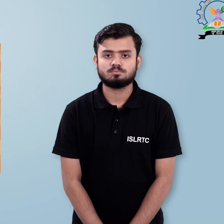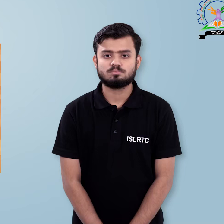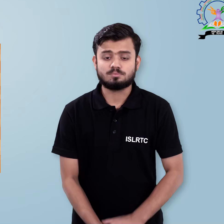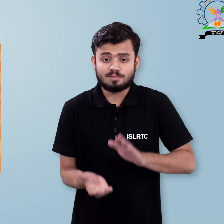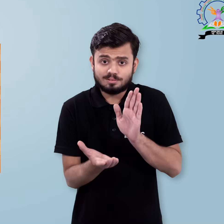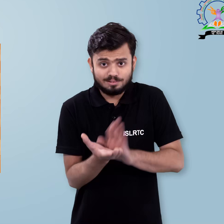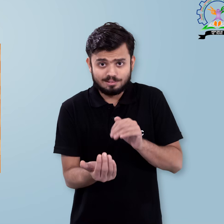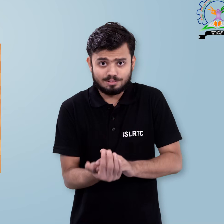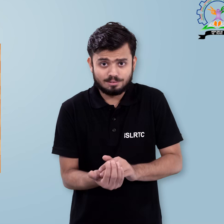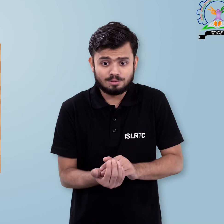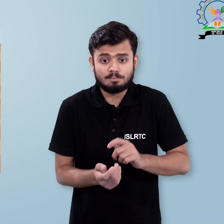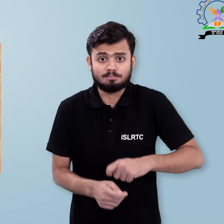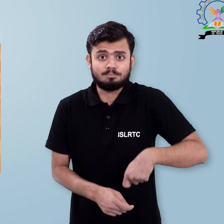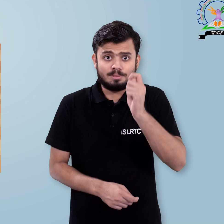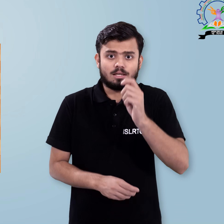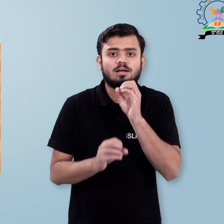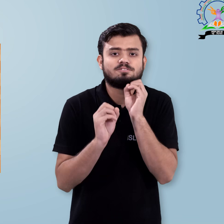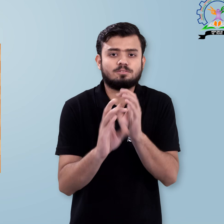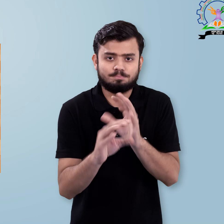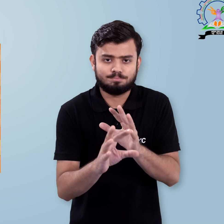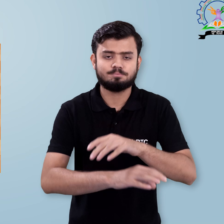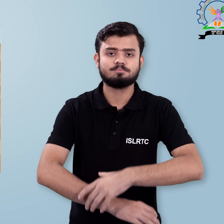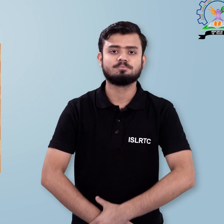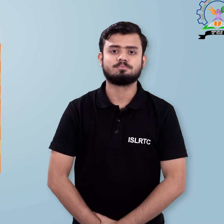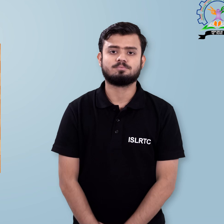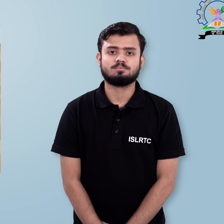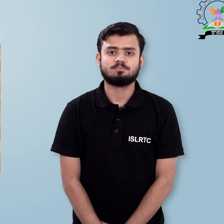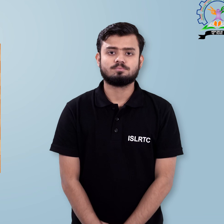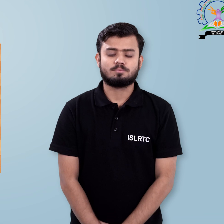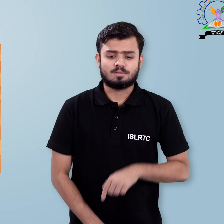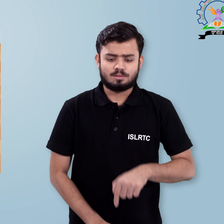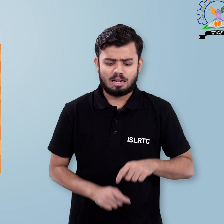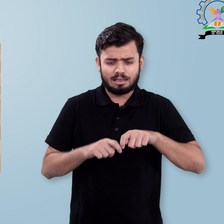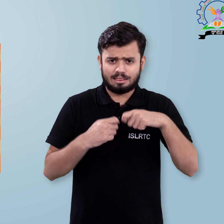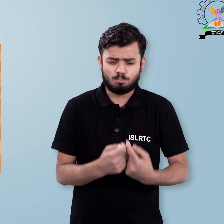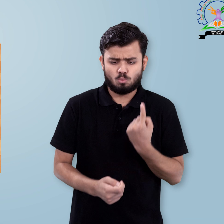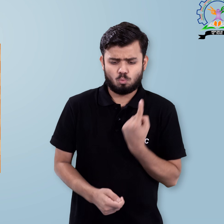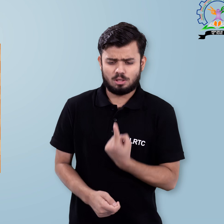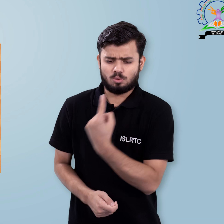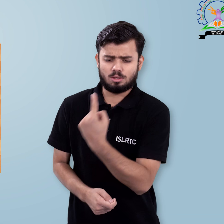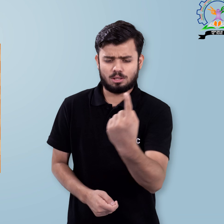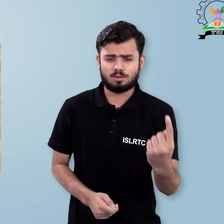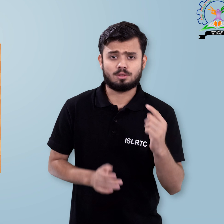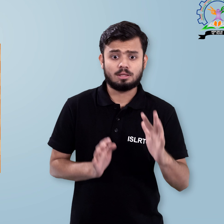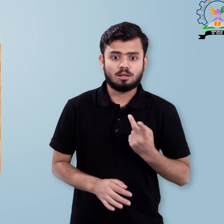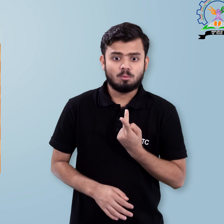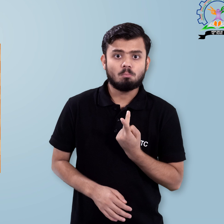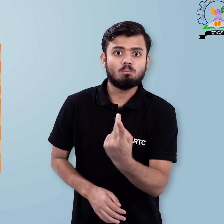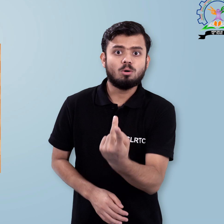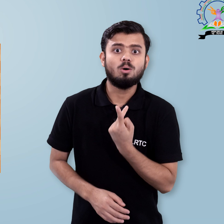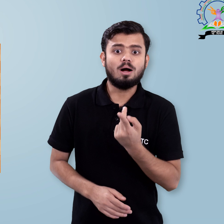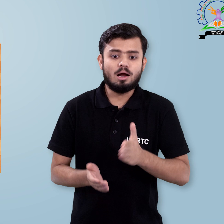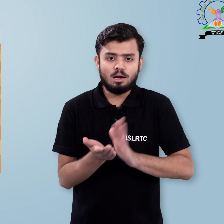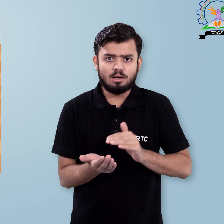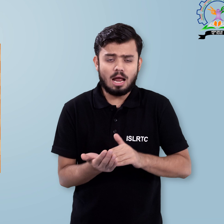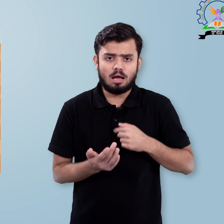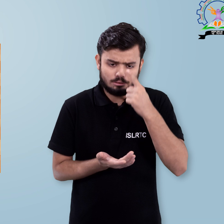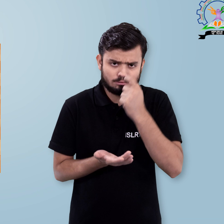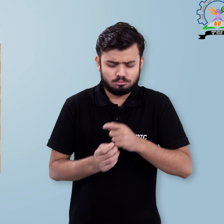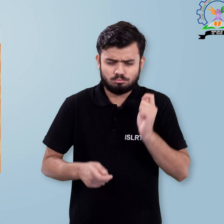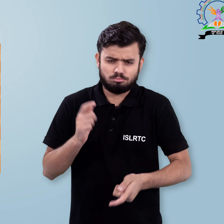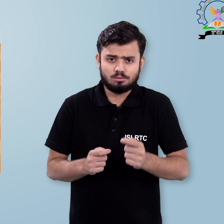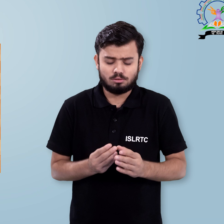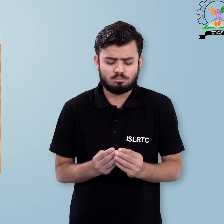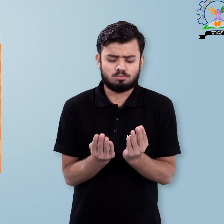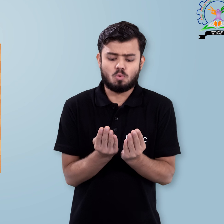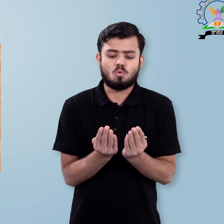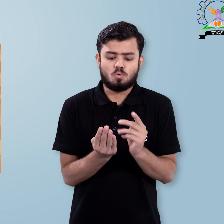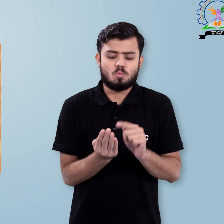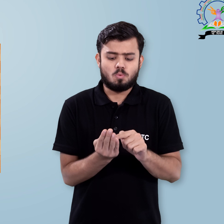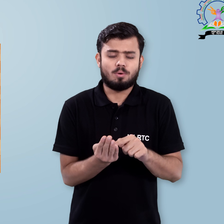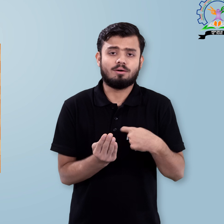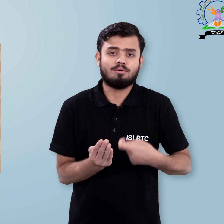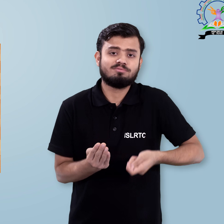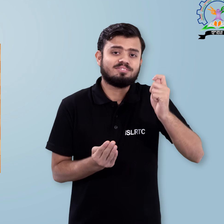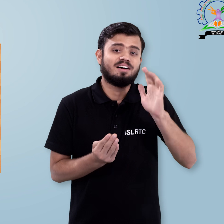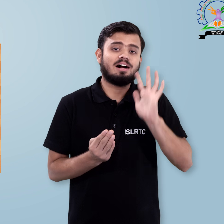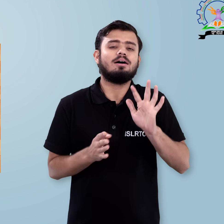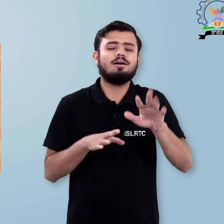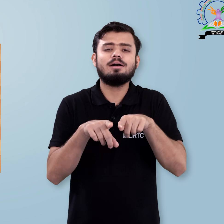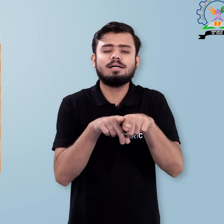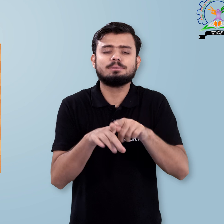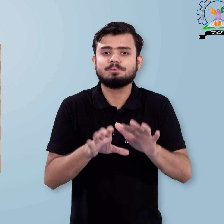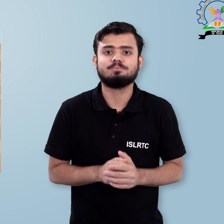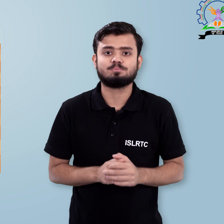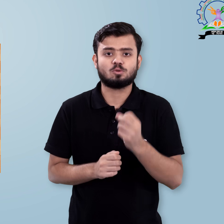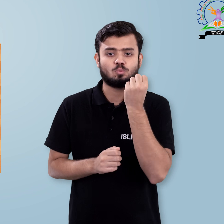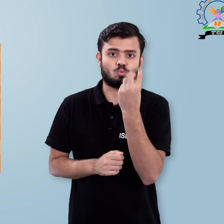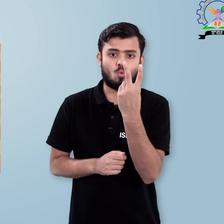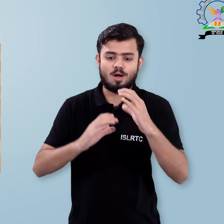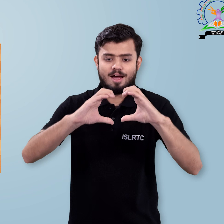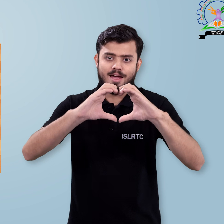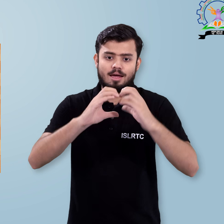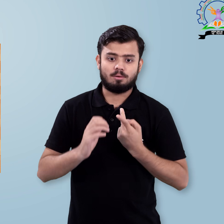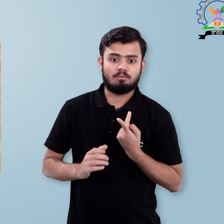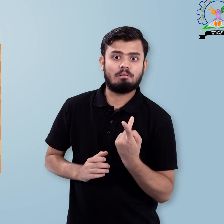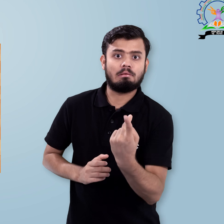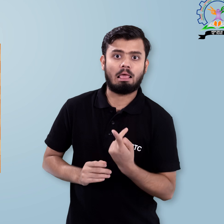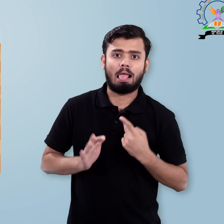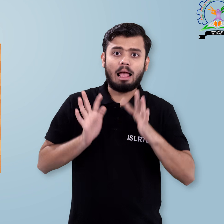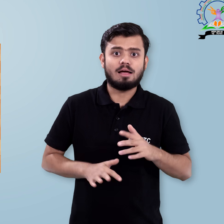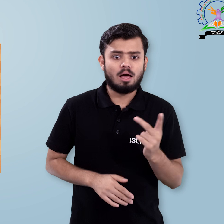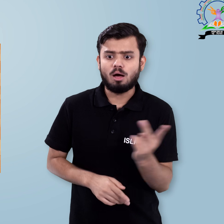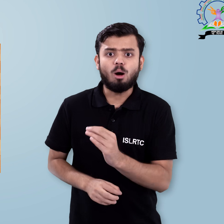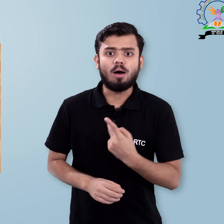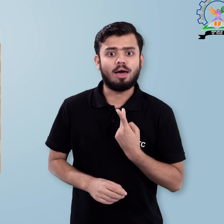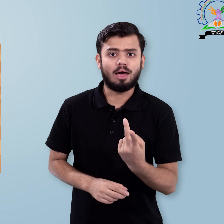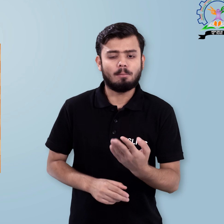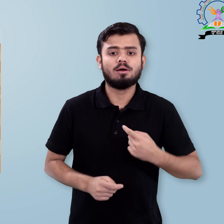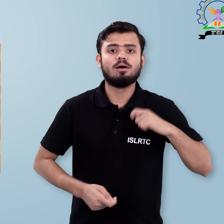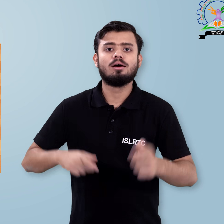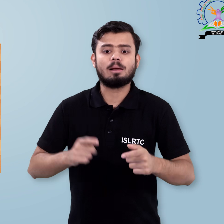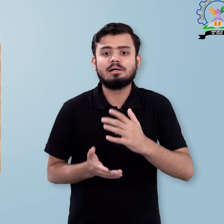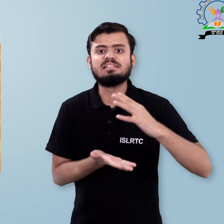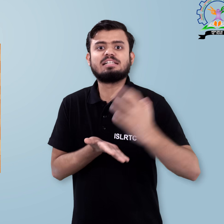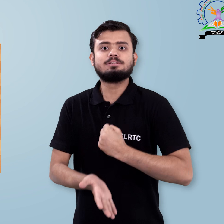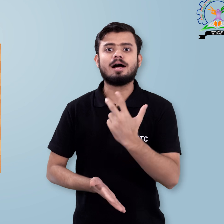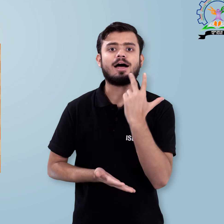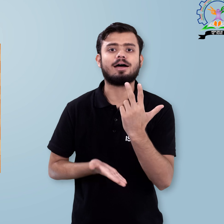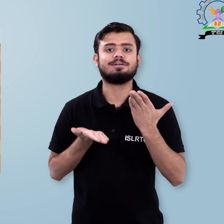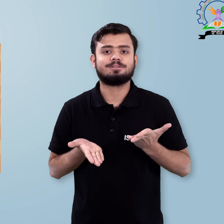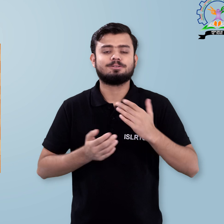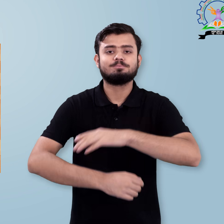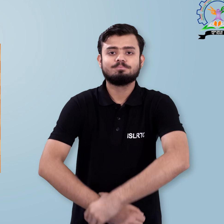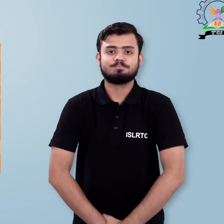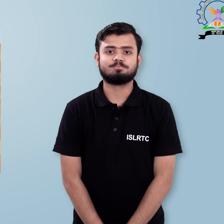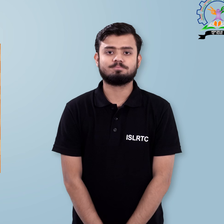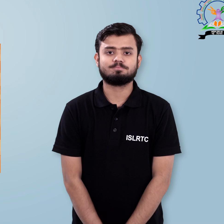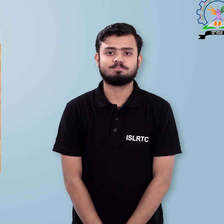Bid